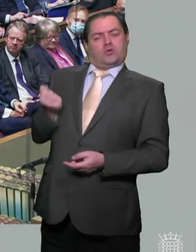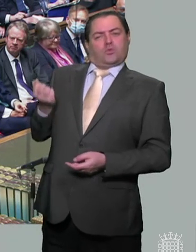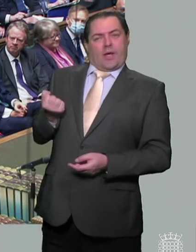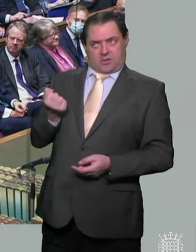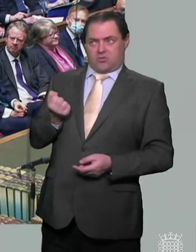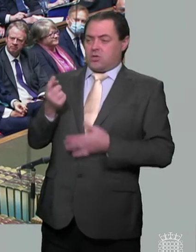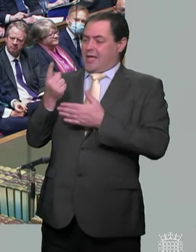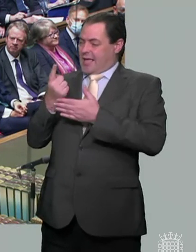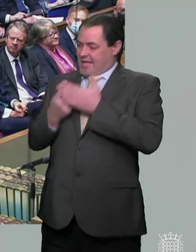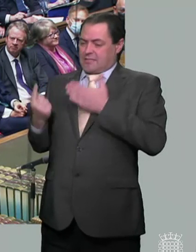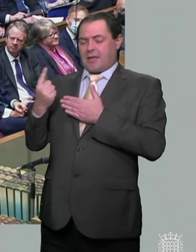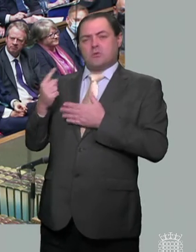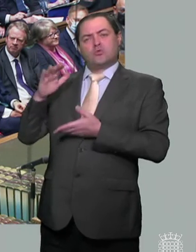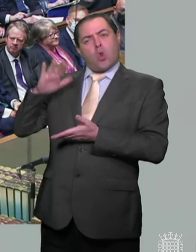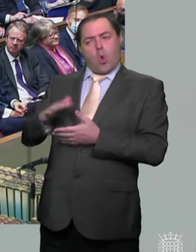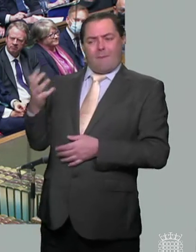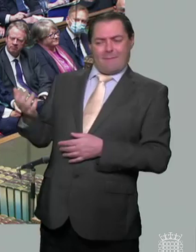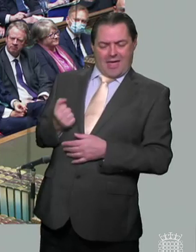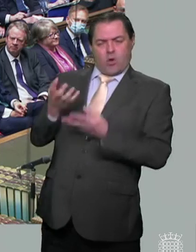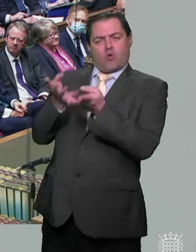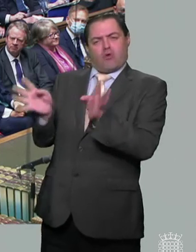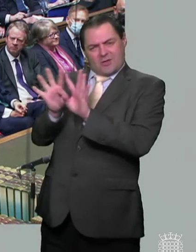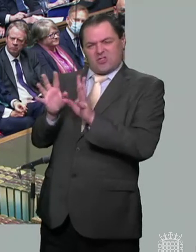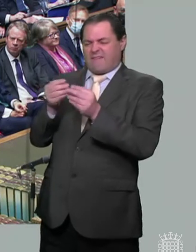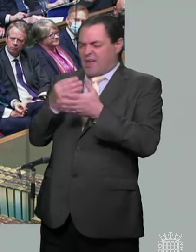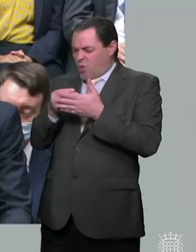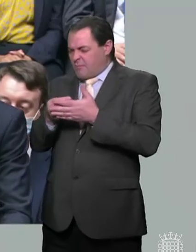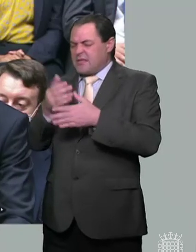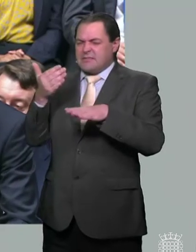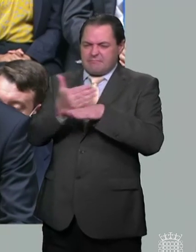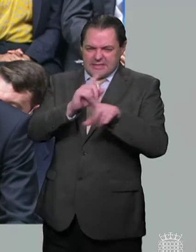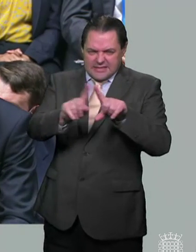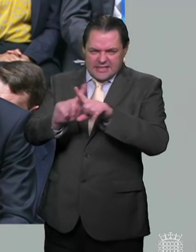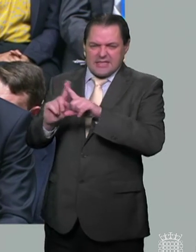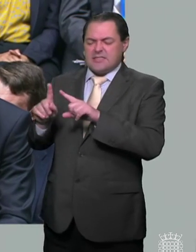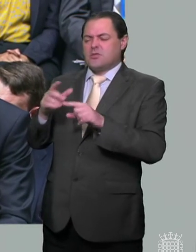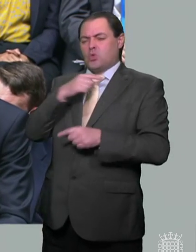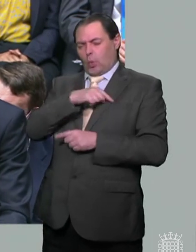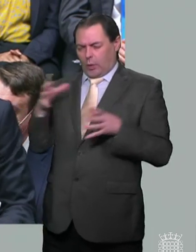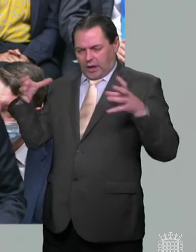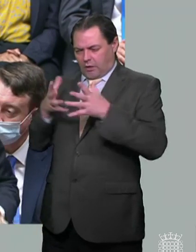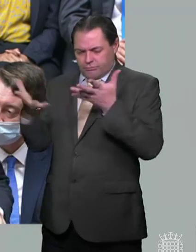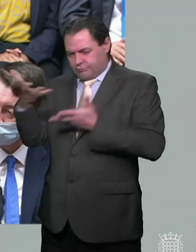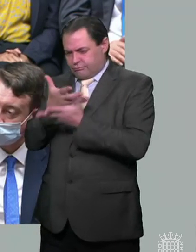The independent Low Pay Commission brings together economists, business groups and trade unions.